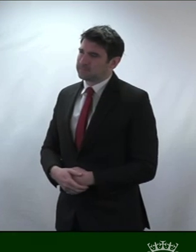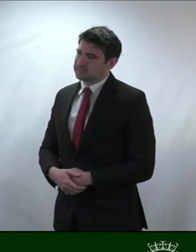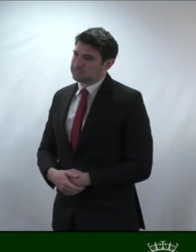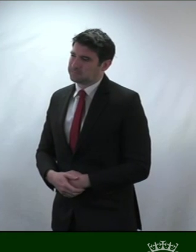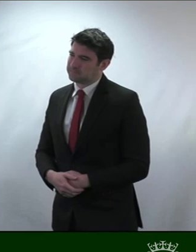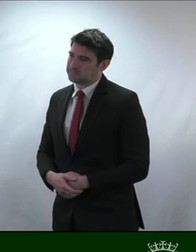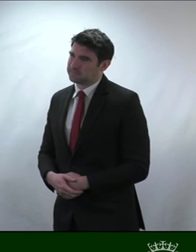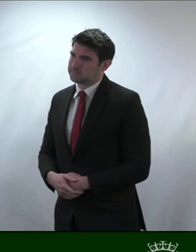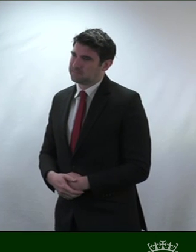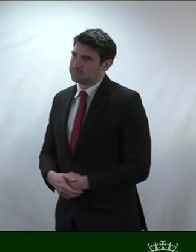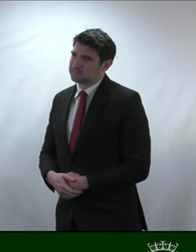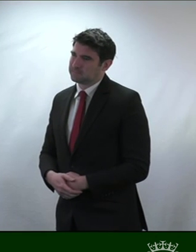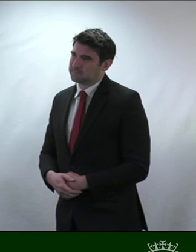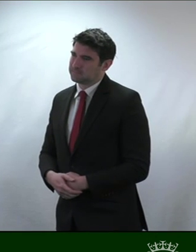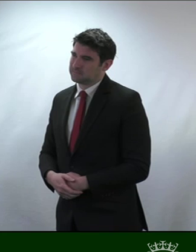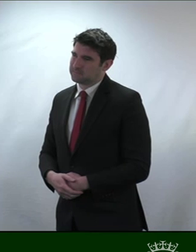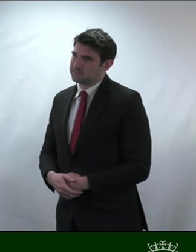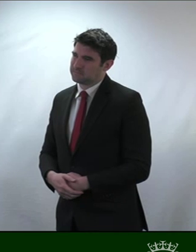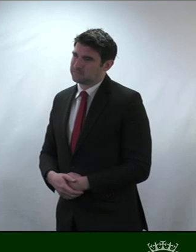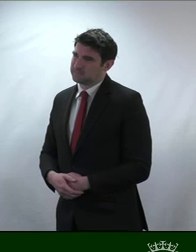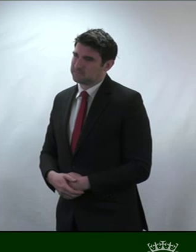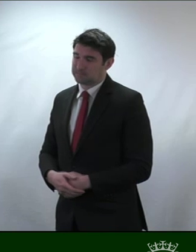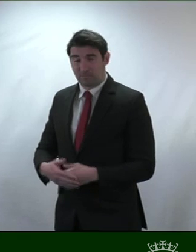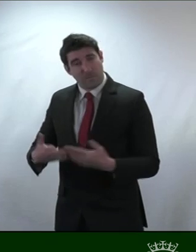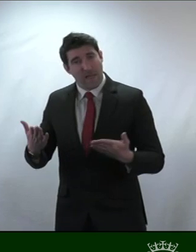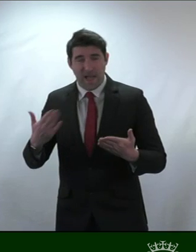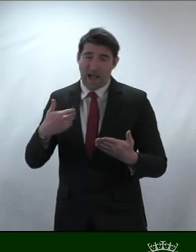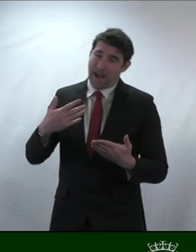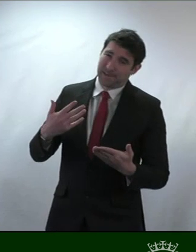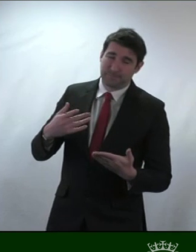and learned Gentleman’s criticisms of the UK’s performance.